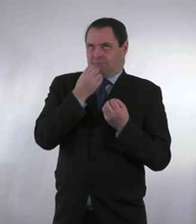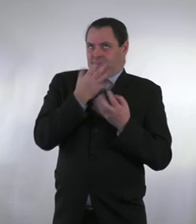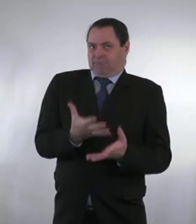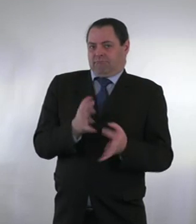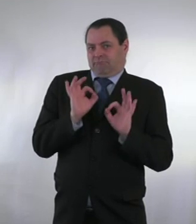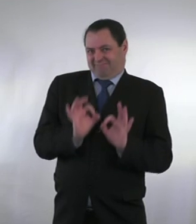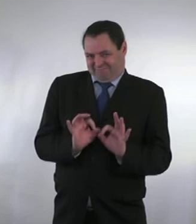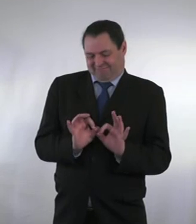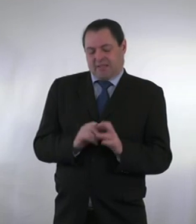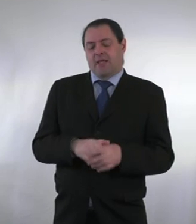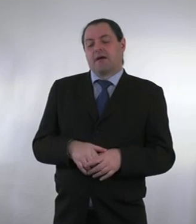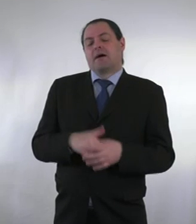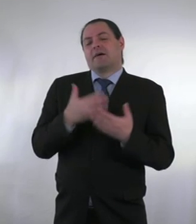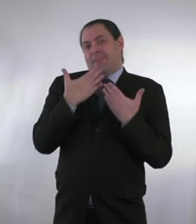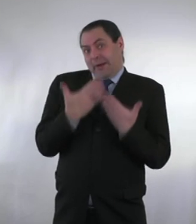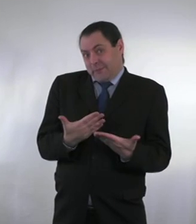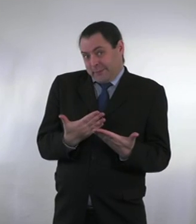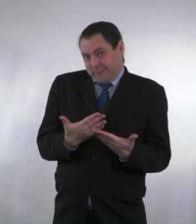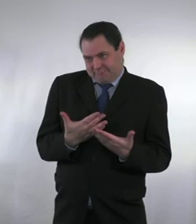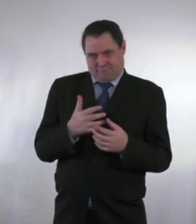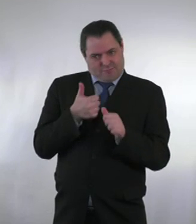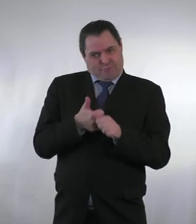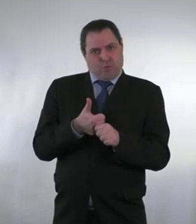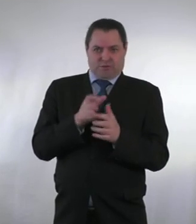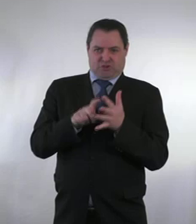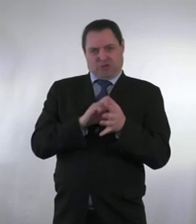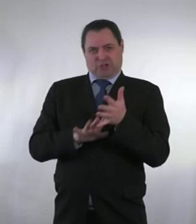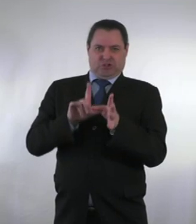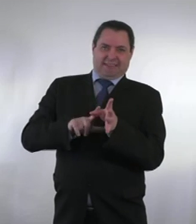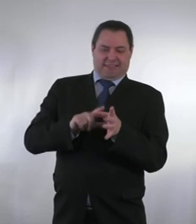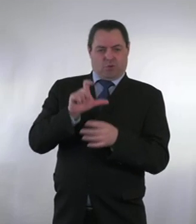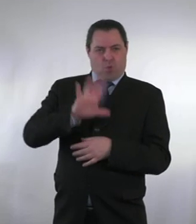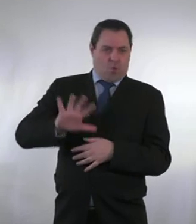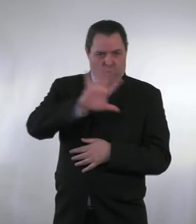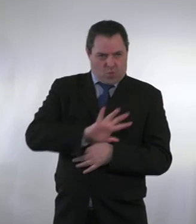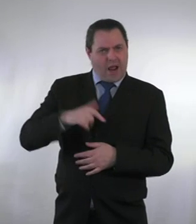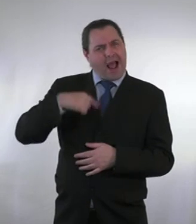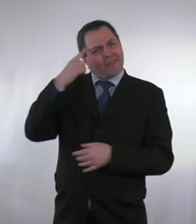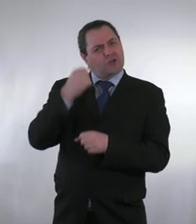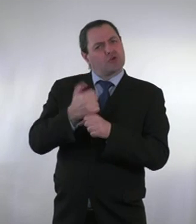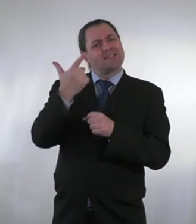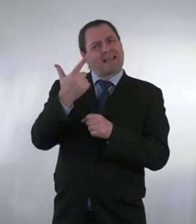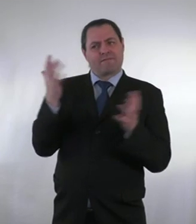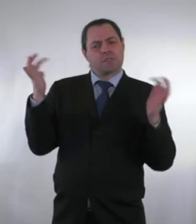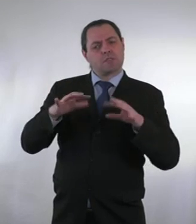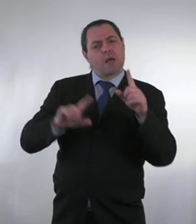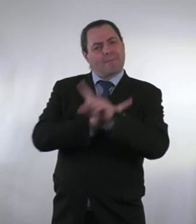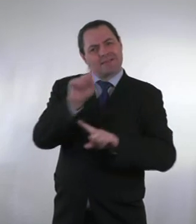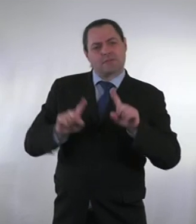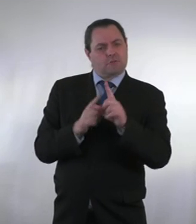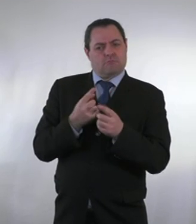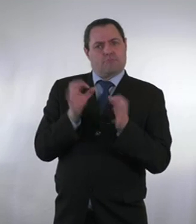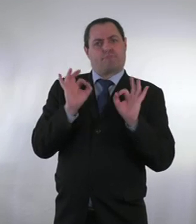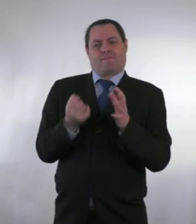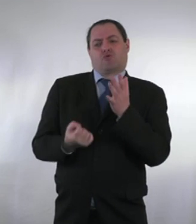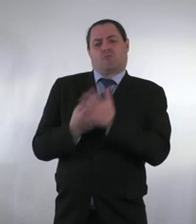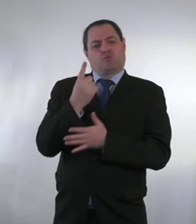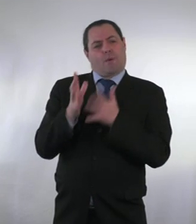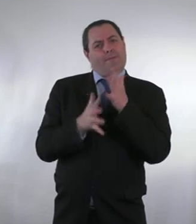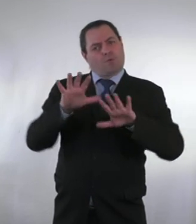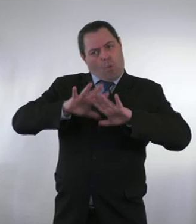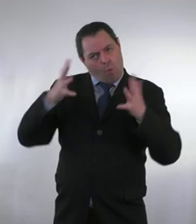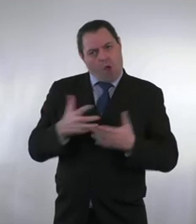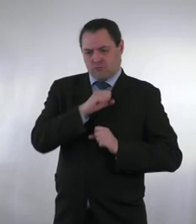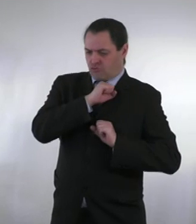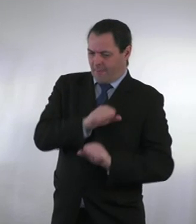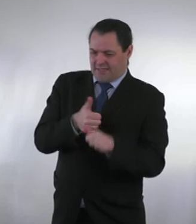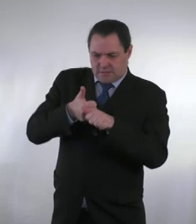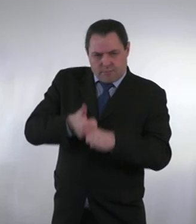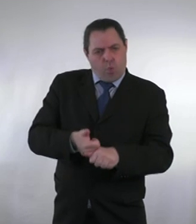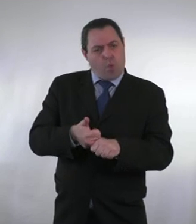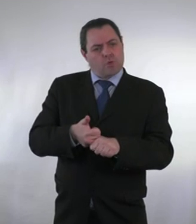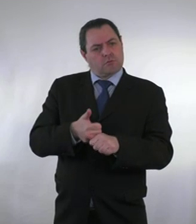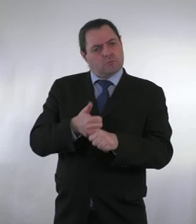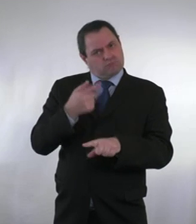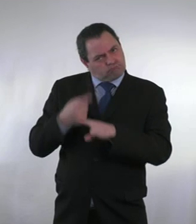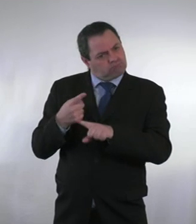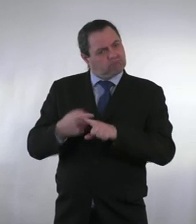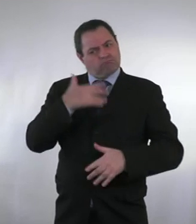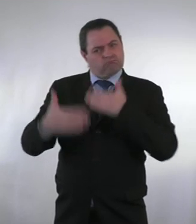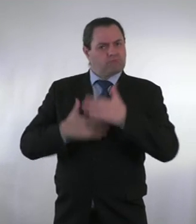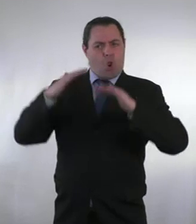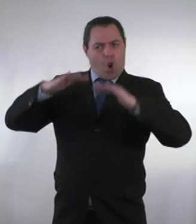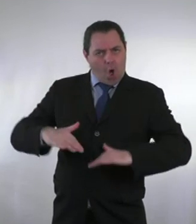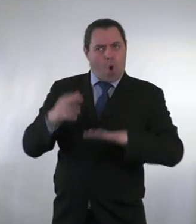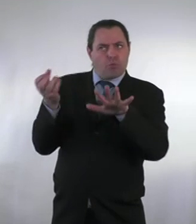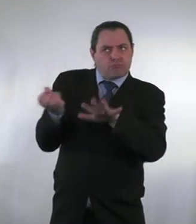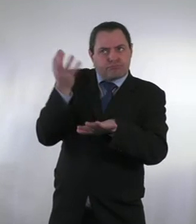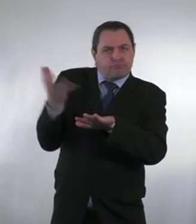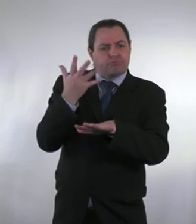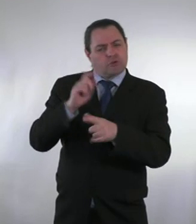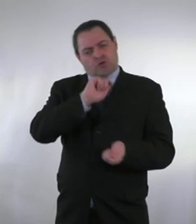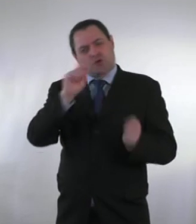I thank the Prime Minister for this. Does he share my belief that the G7 summit offers the perfect opportunity to secure a global commitment to embrace and accelerate our ambitious low-carbon industrial revolution?